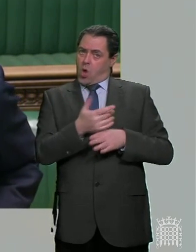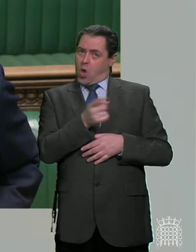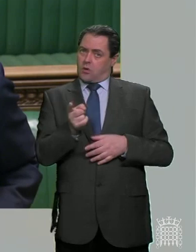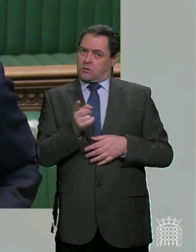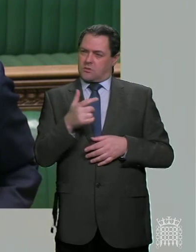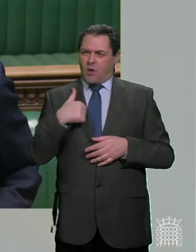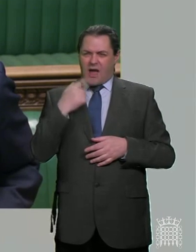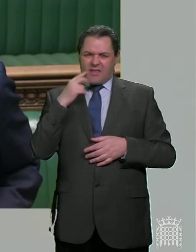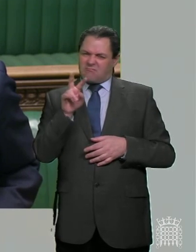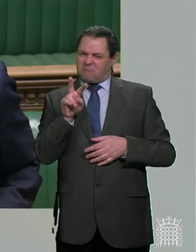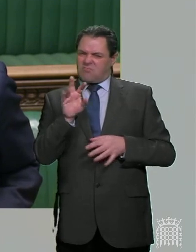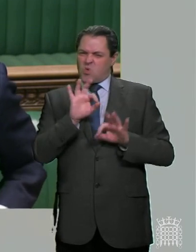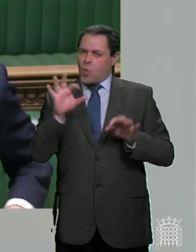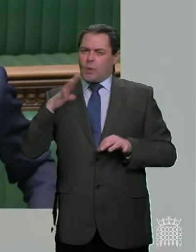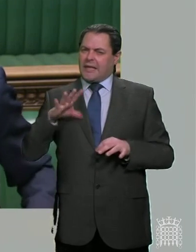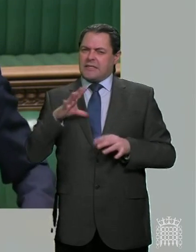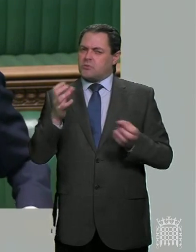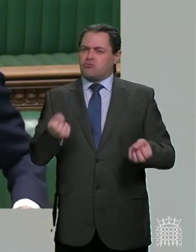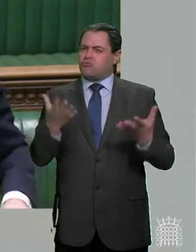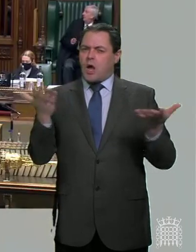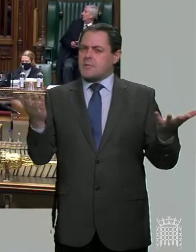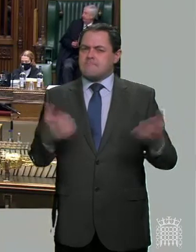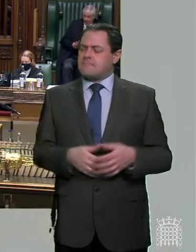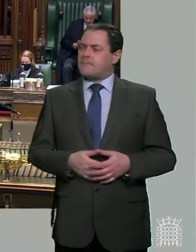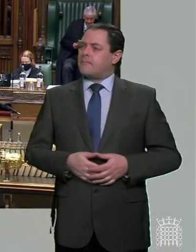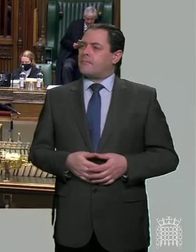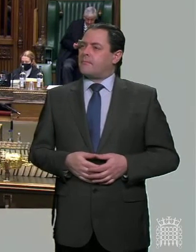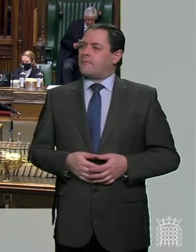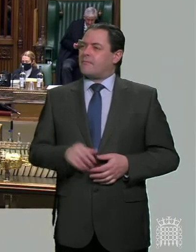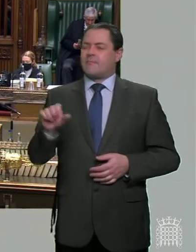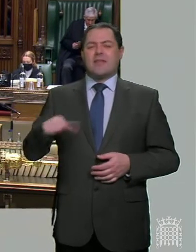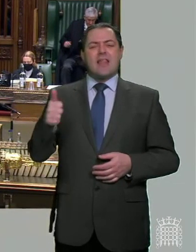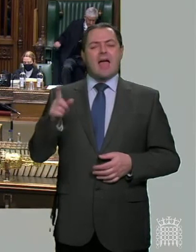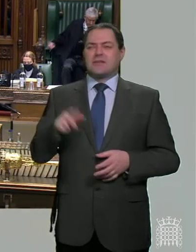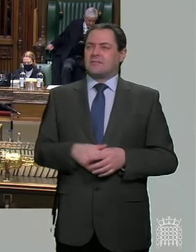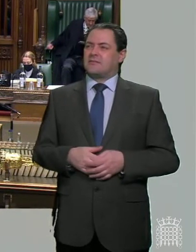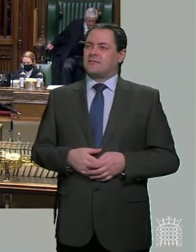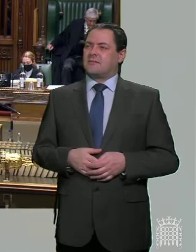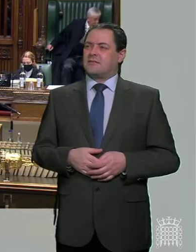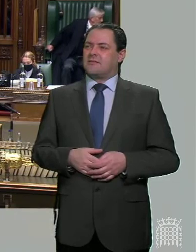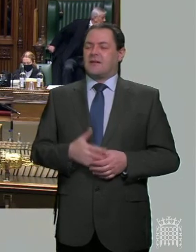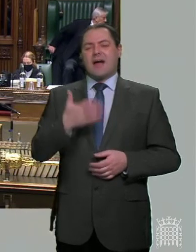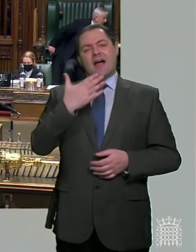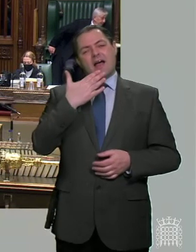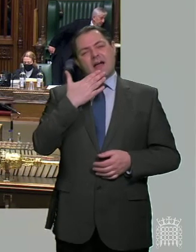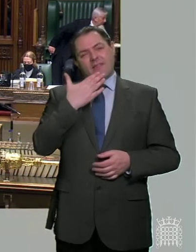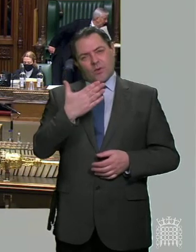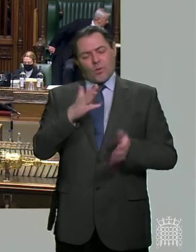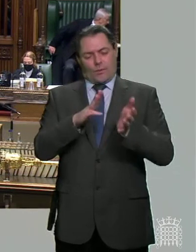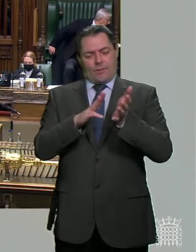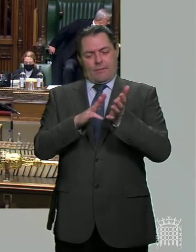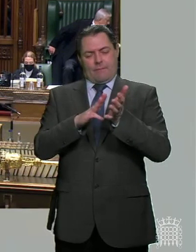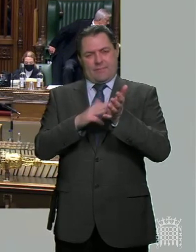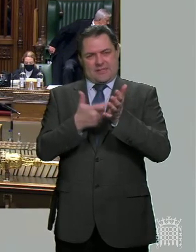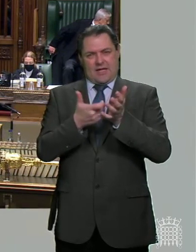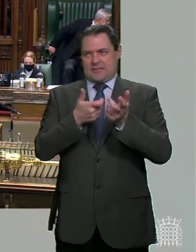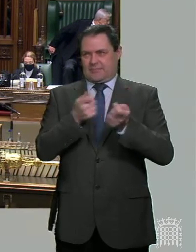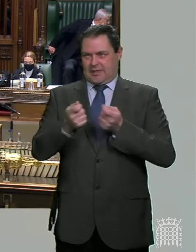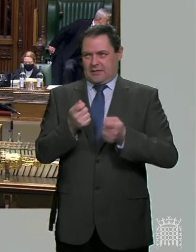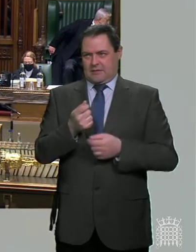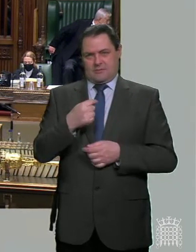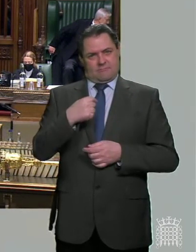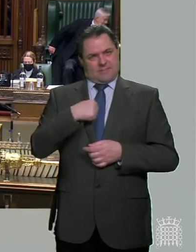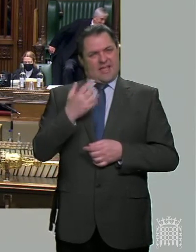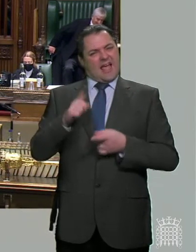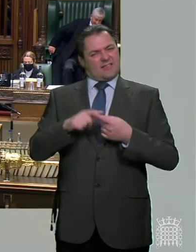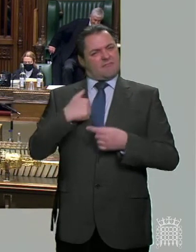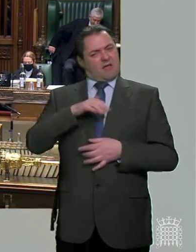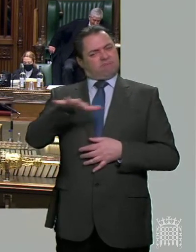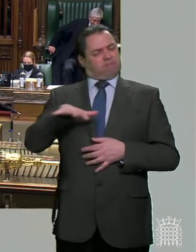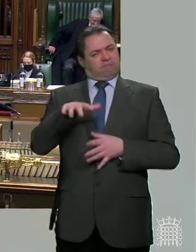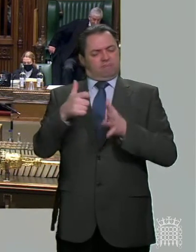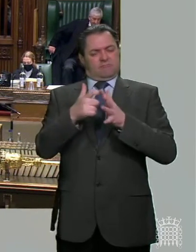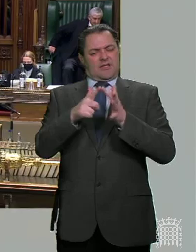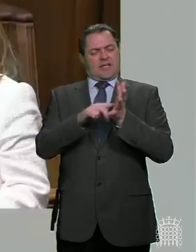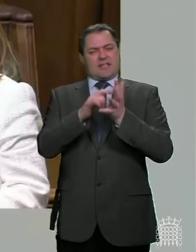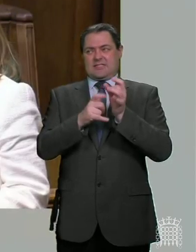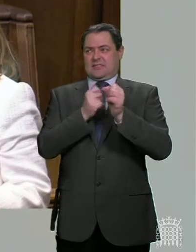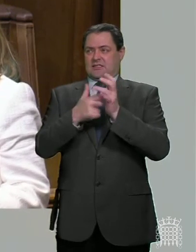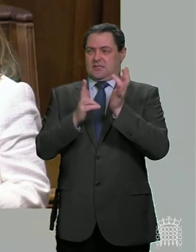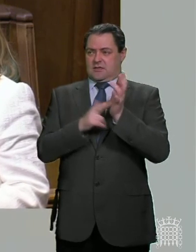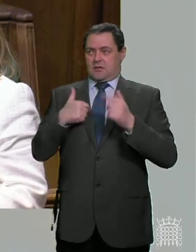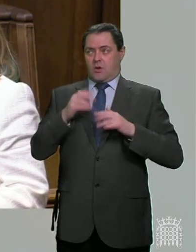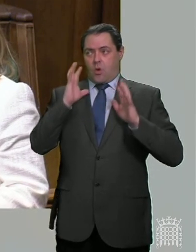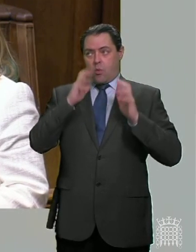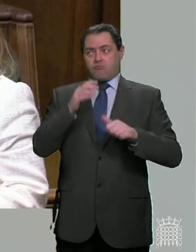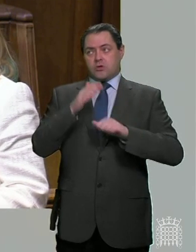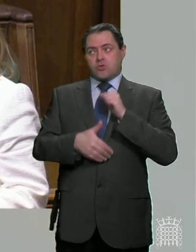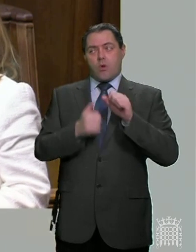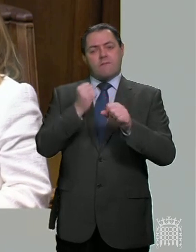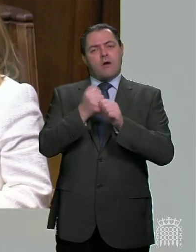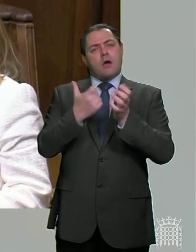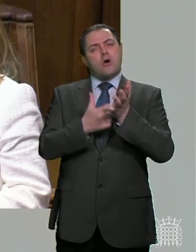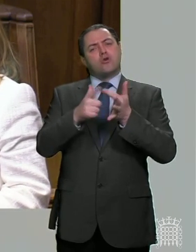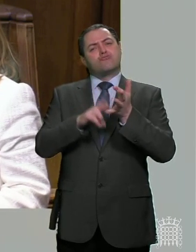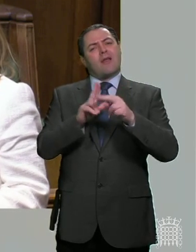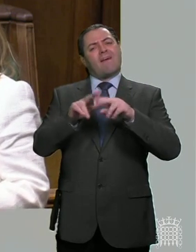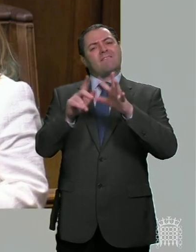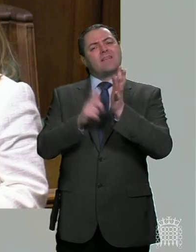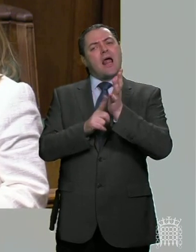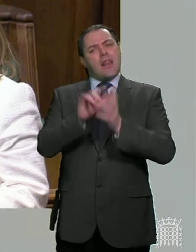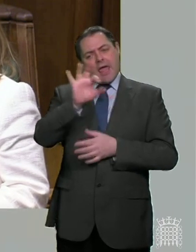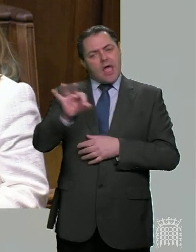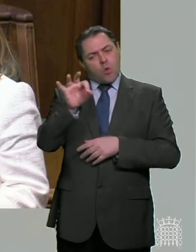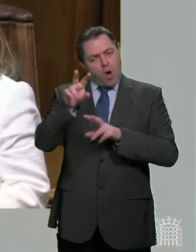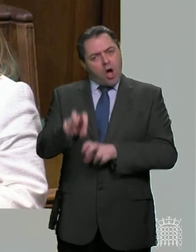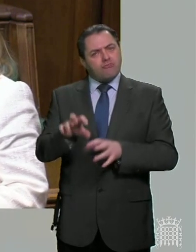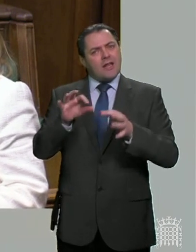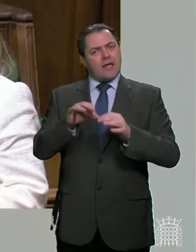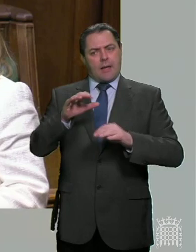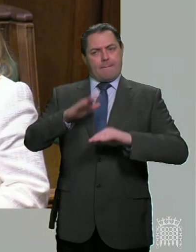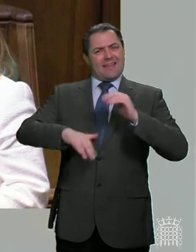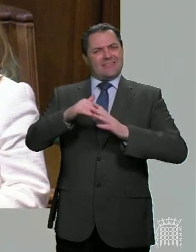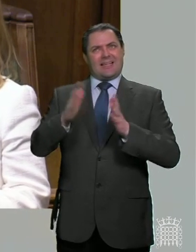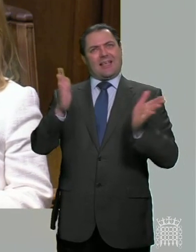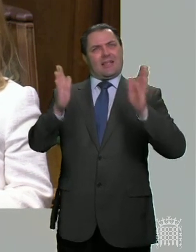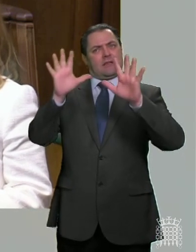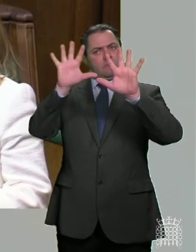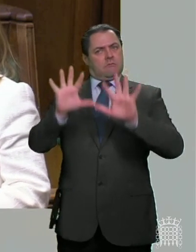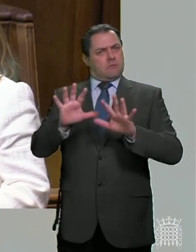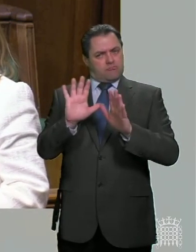Frankly, I see no need for industrial action. Felicity BuchanMy Kensington constituents and I have been deeply troubled by what is coming out of the Grenfell inquiry with regard to the building products industry.